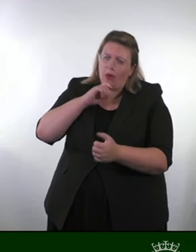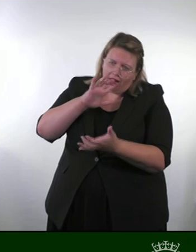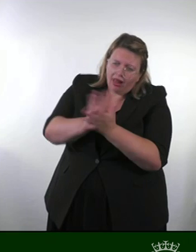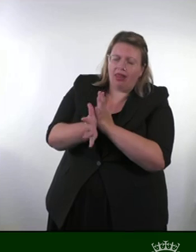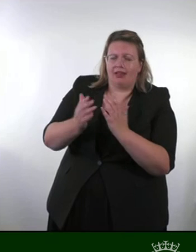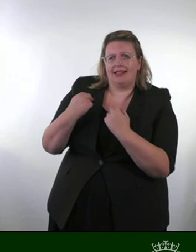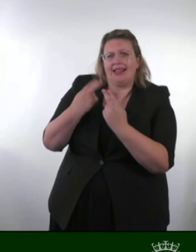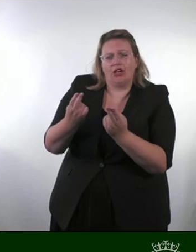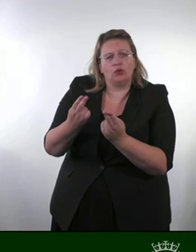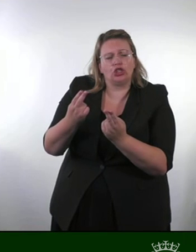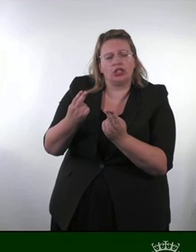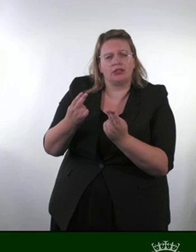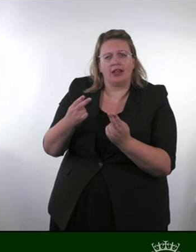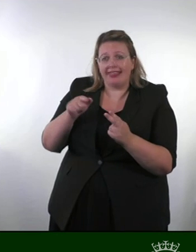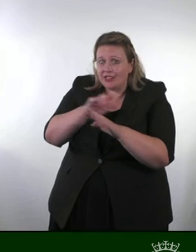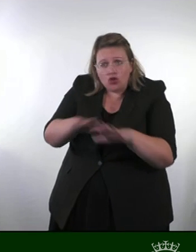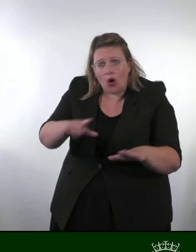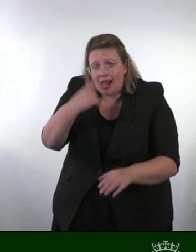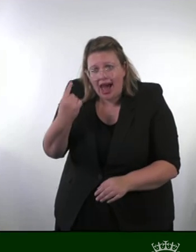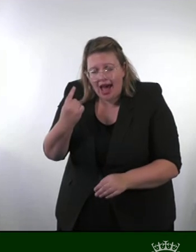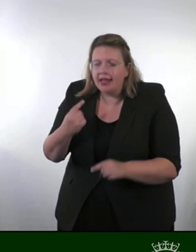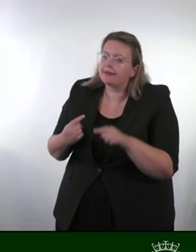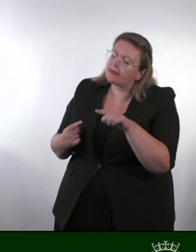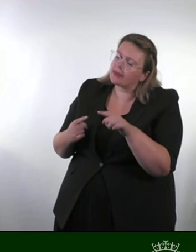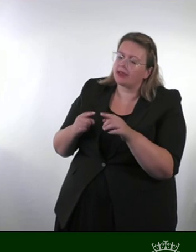Mr Blackford, you are a great Member of this House.